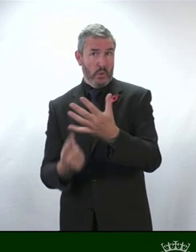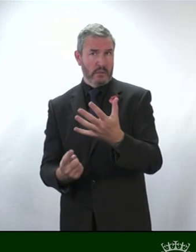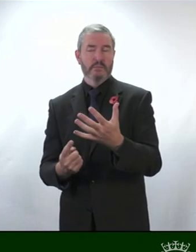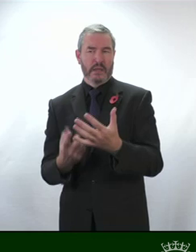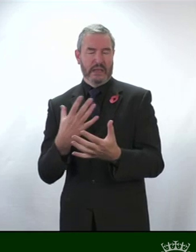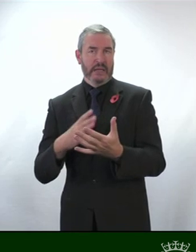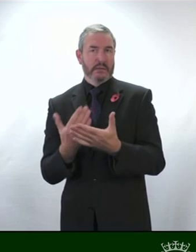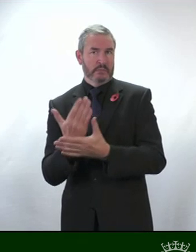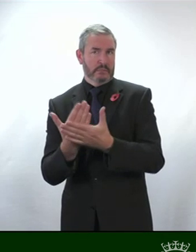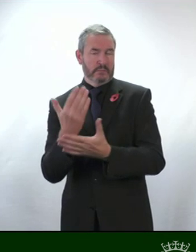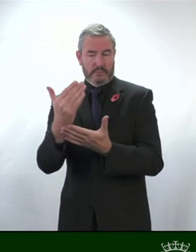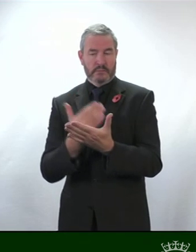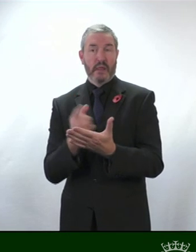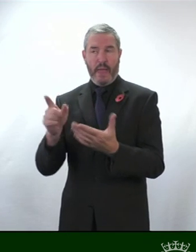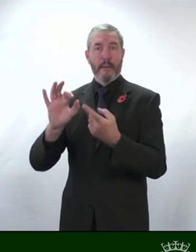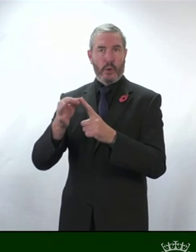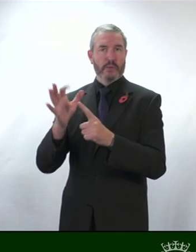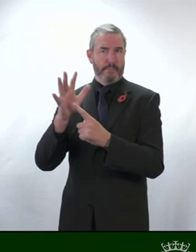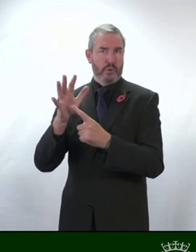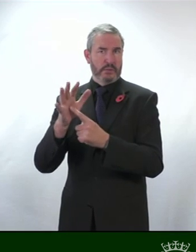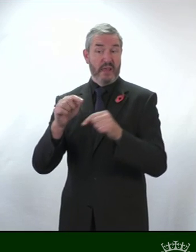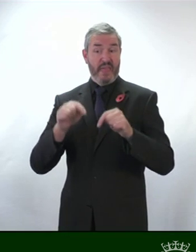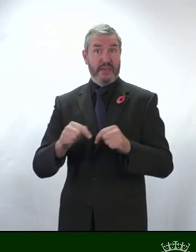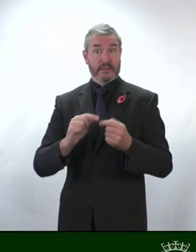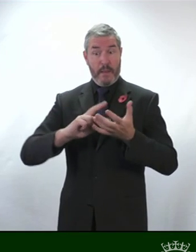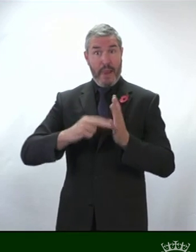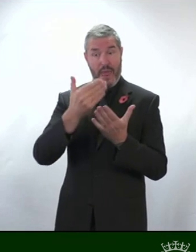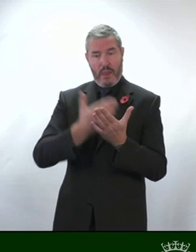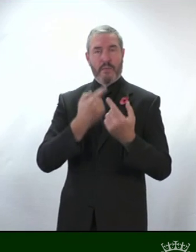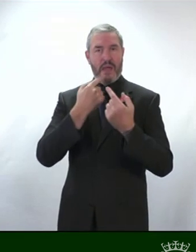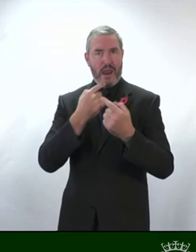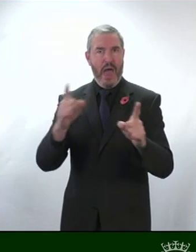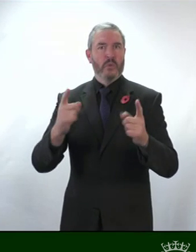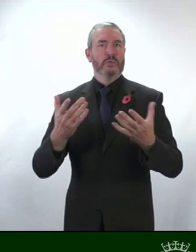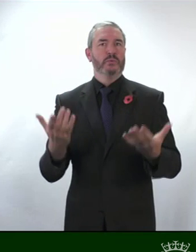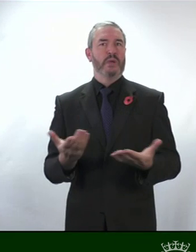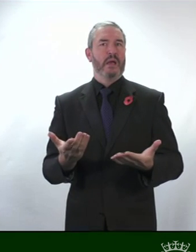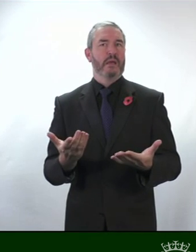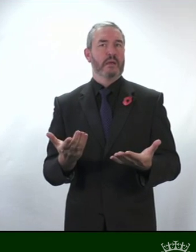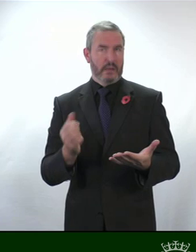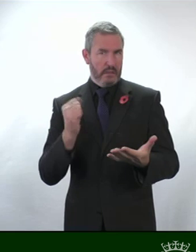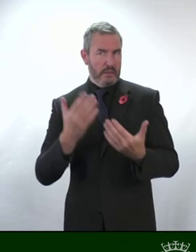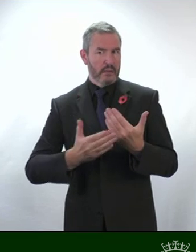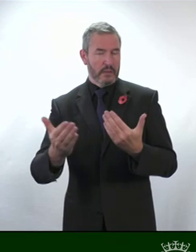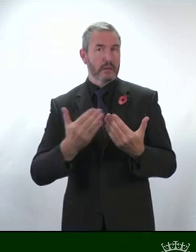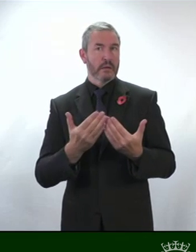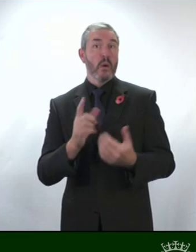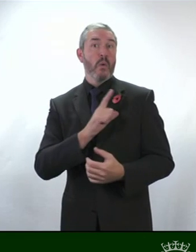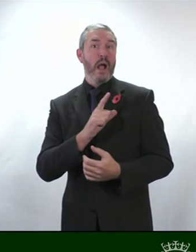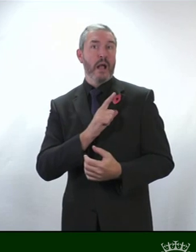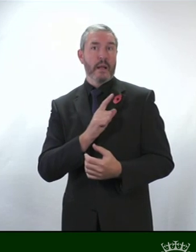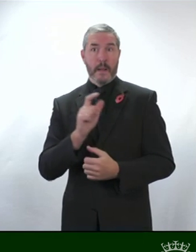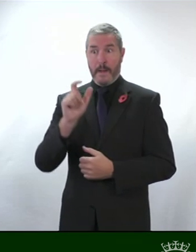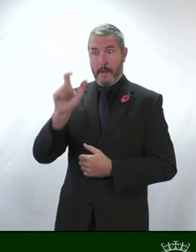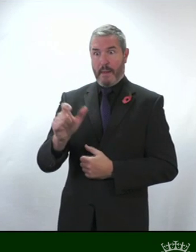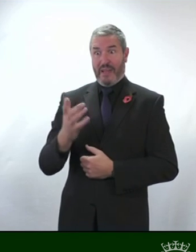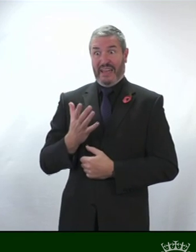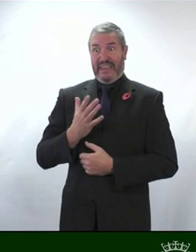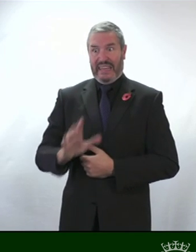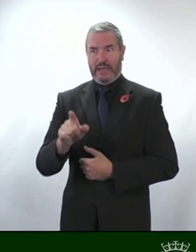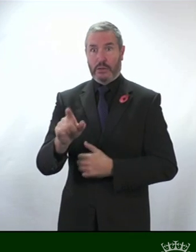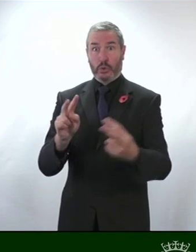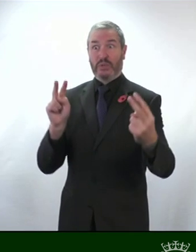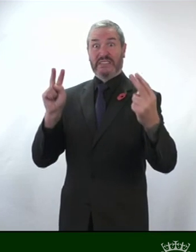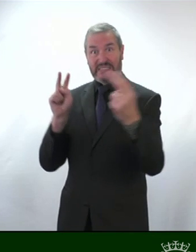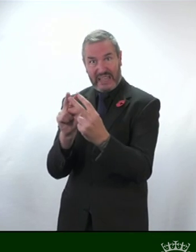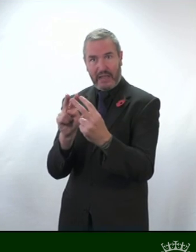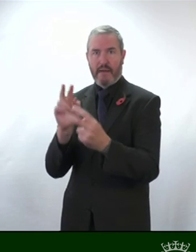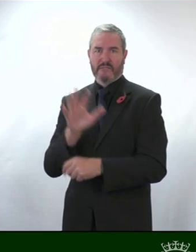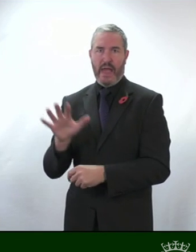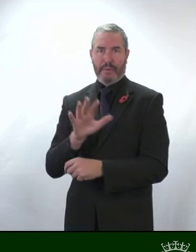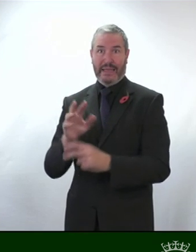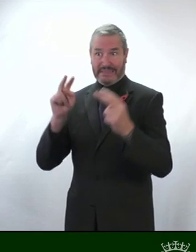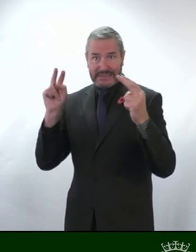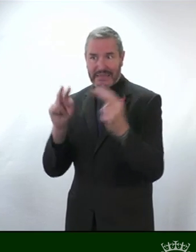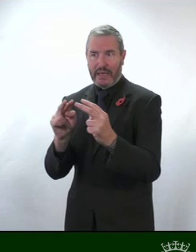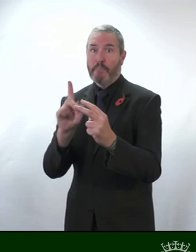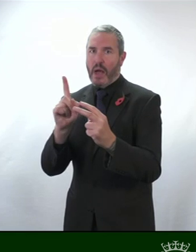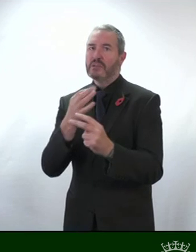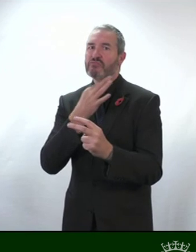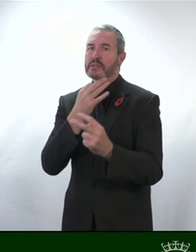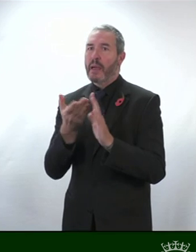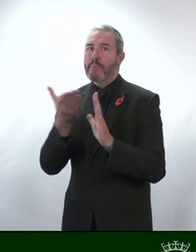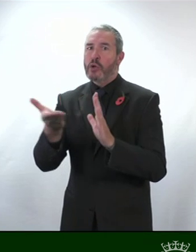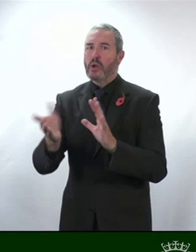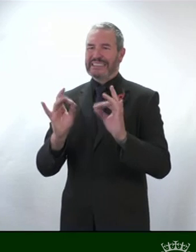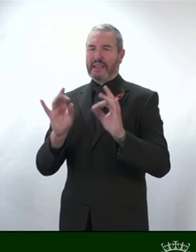and learned Gentleman makes is incredibly important —is going to be announced today to try to strike the right balance between people’s real, real need to see their loved ones and obviously the risk of spreading the disease in care homes.